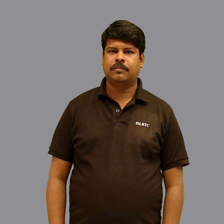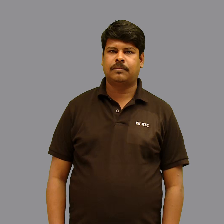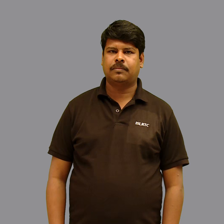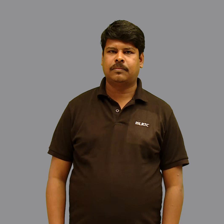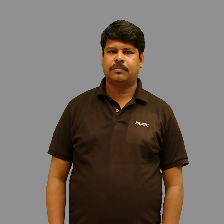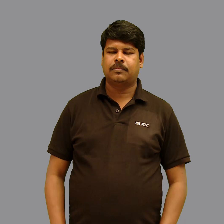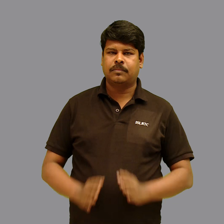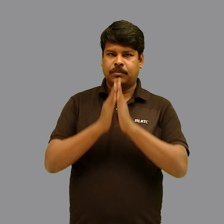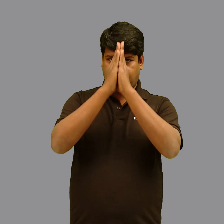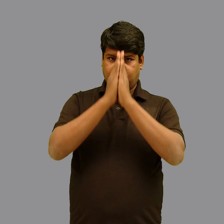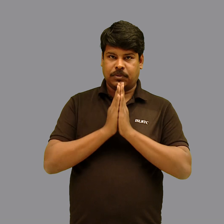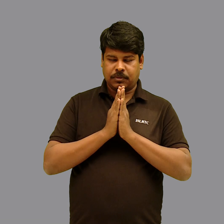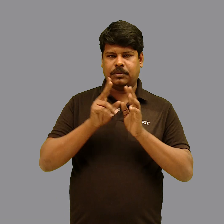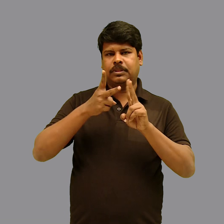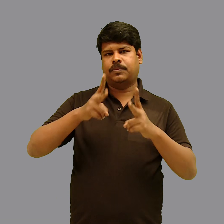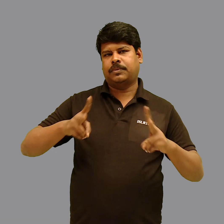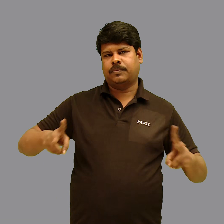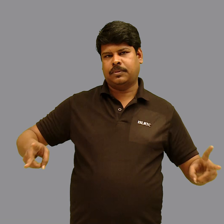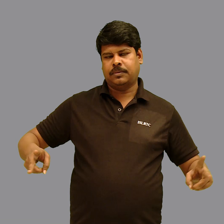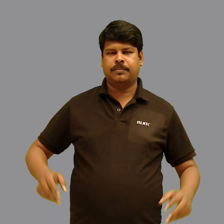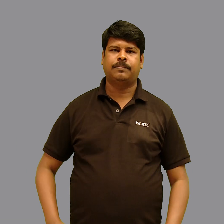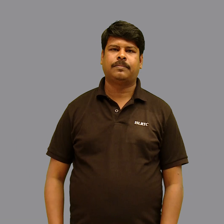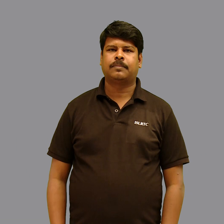Religion